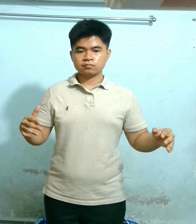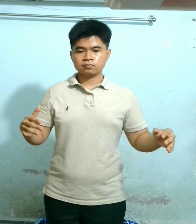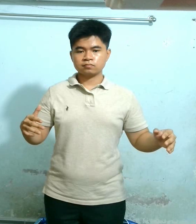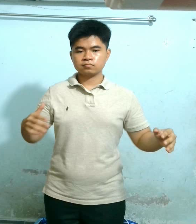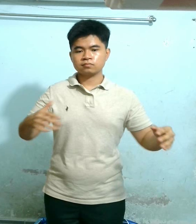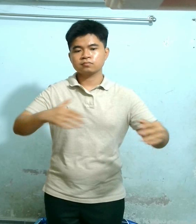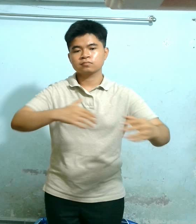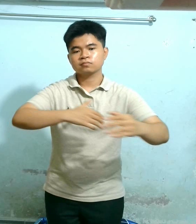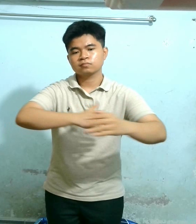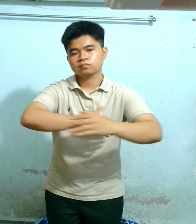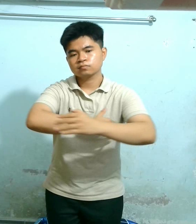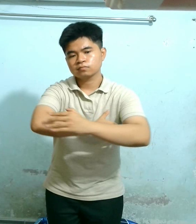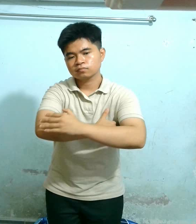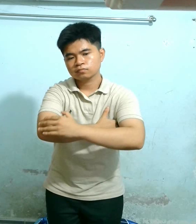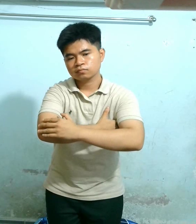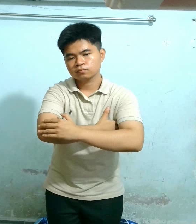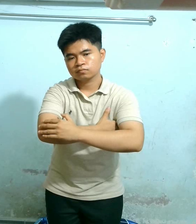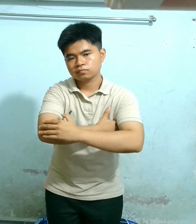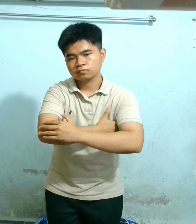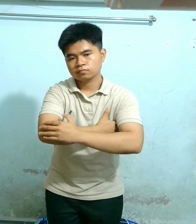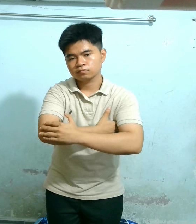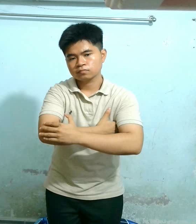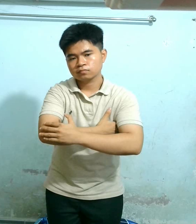om